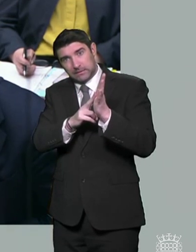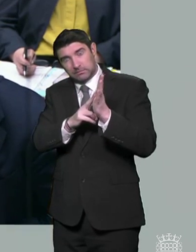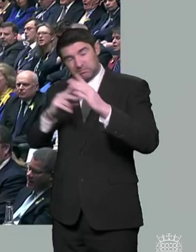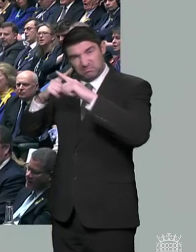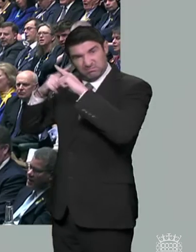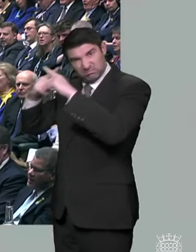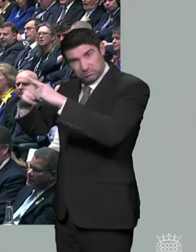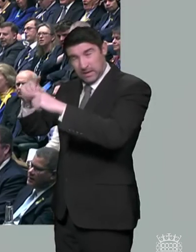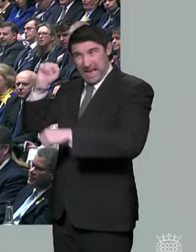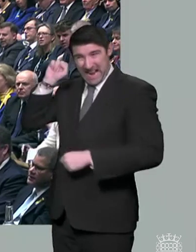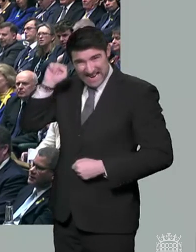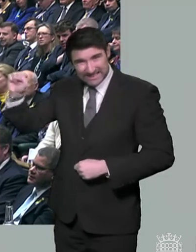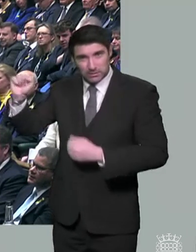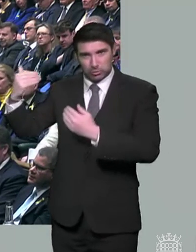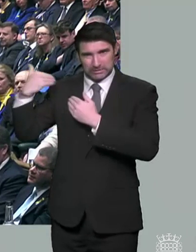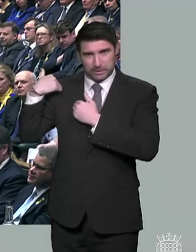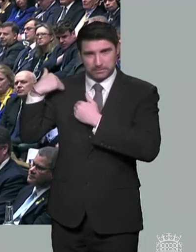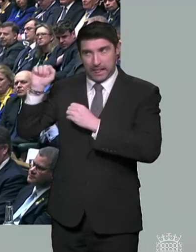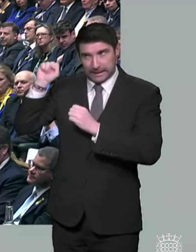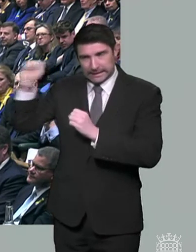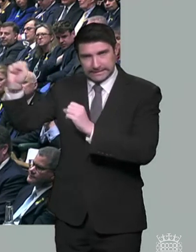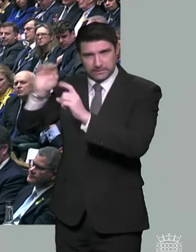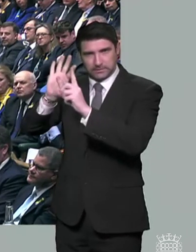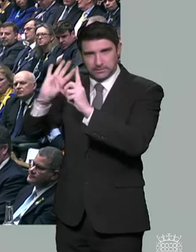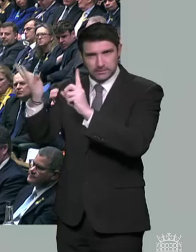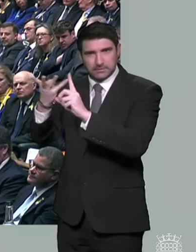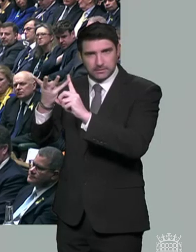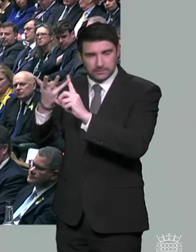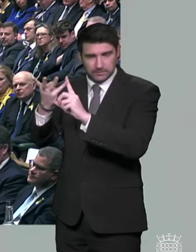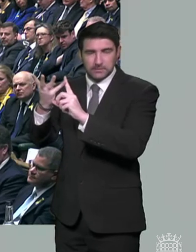Putin and his regime.